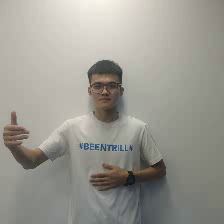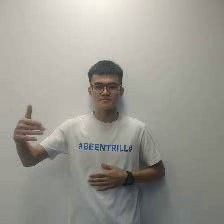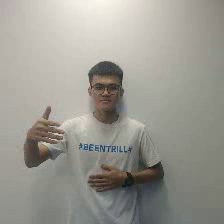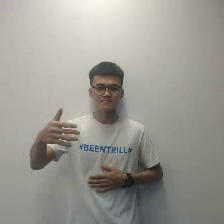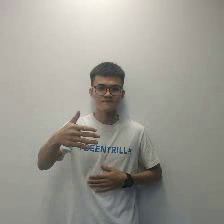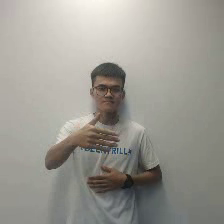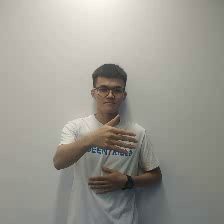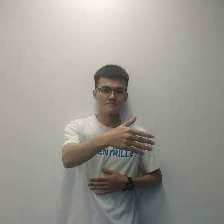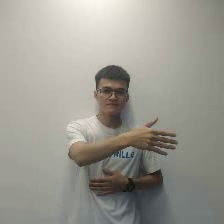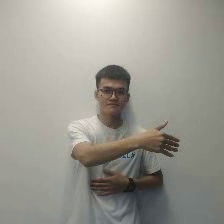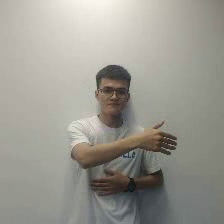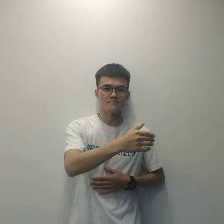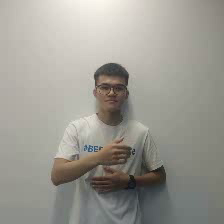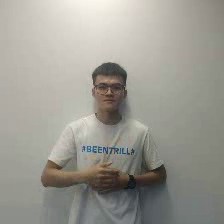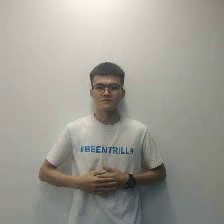Cá